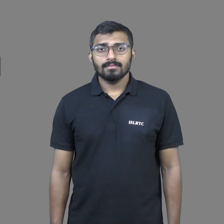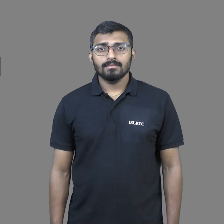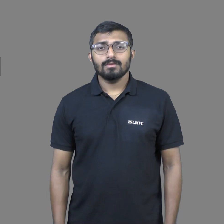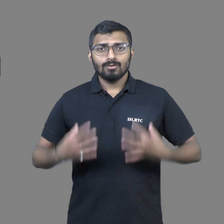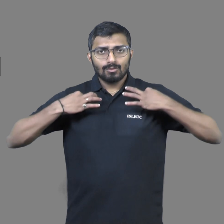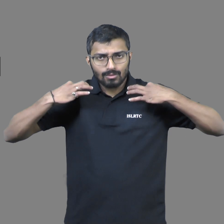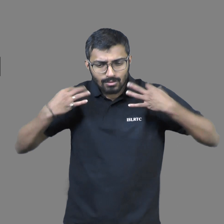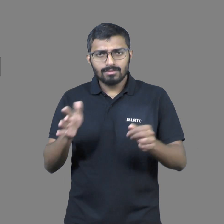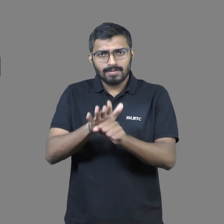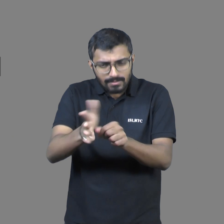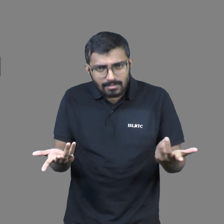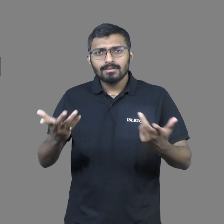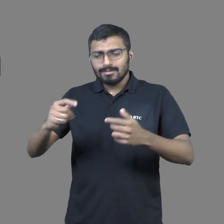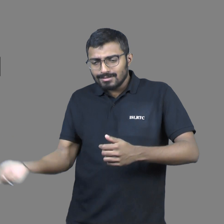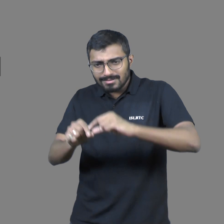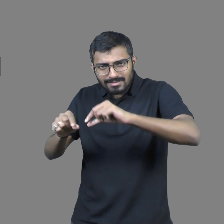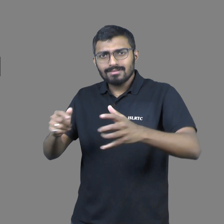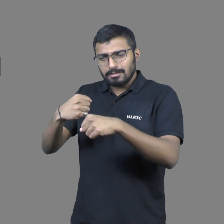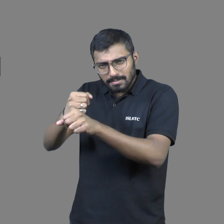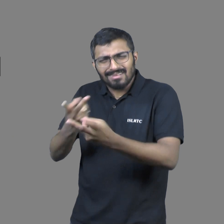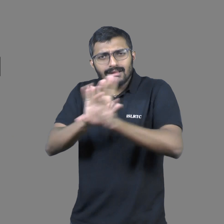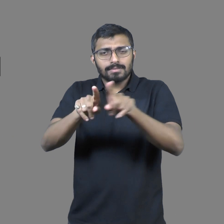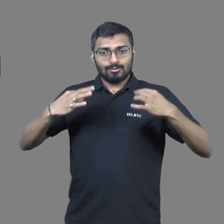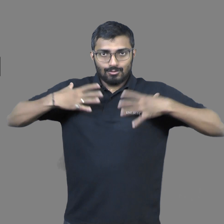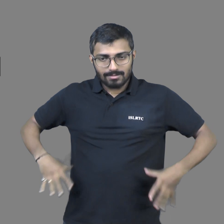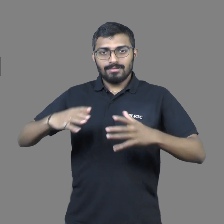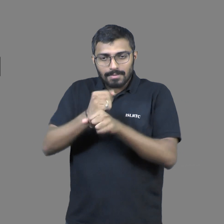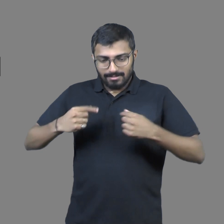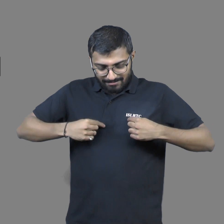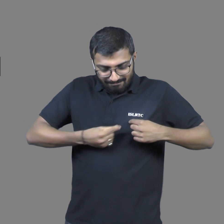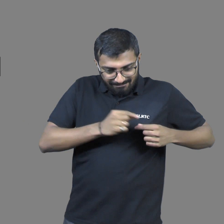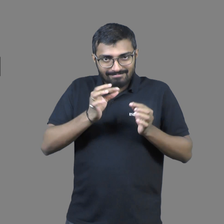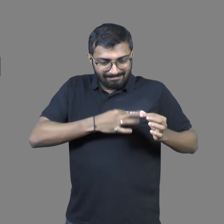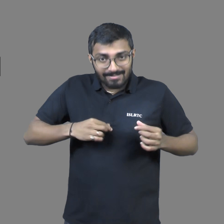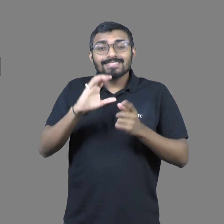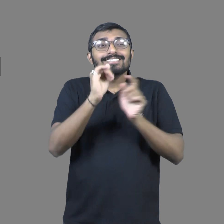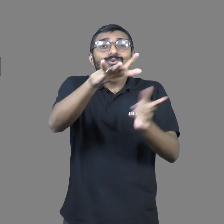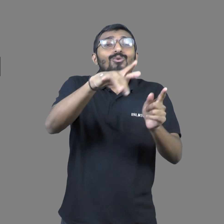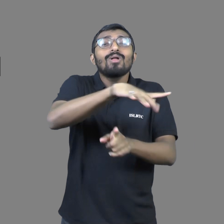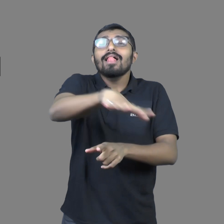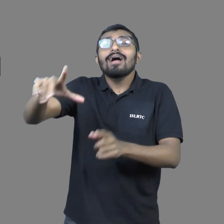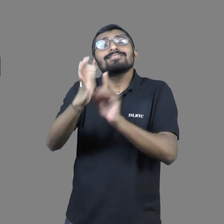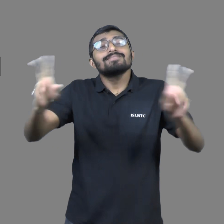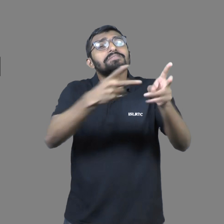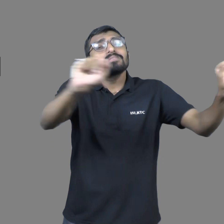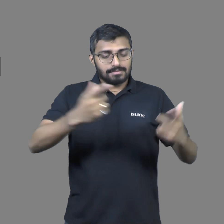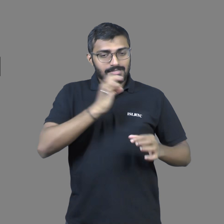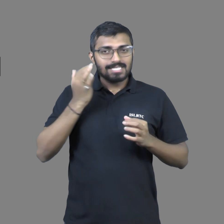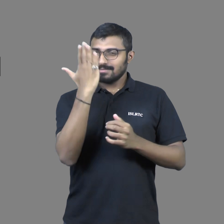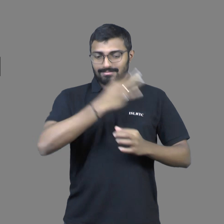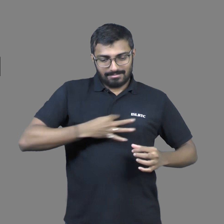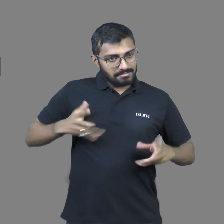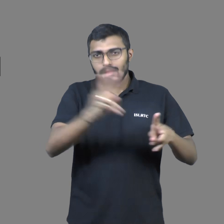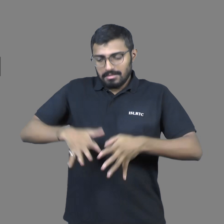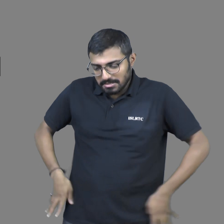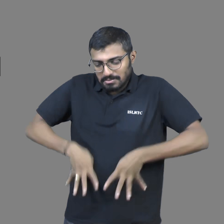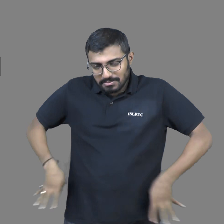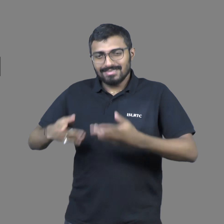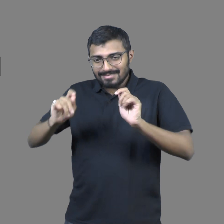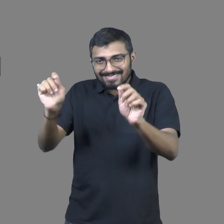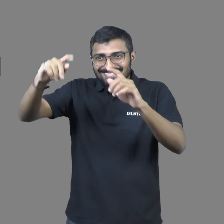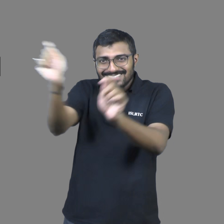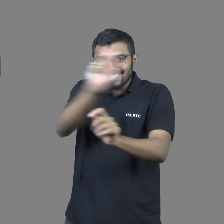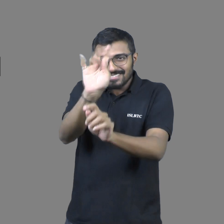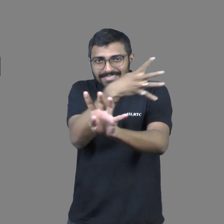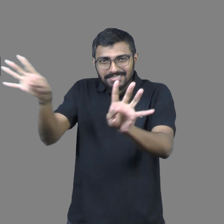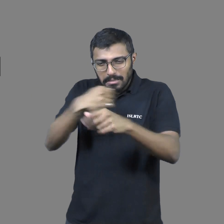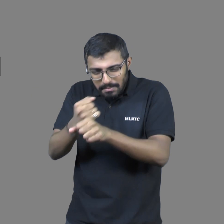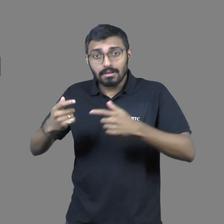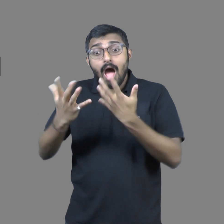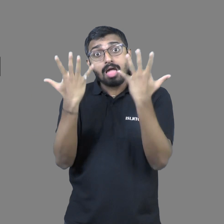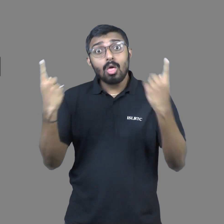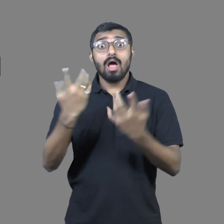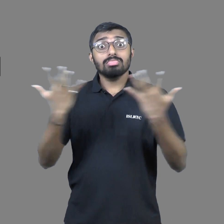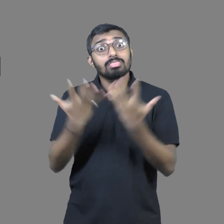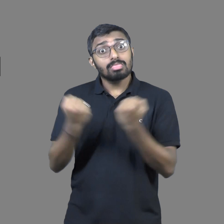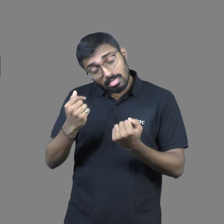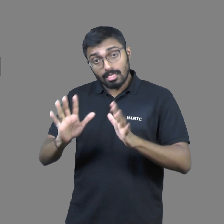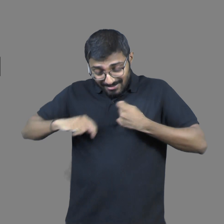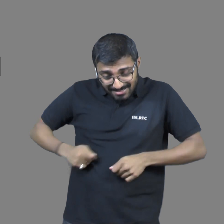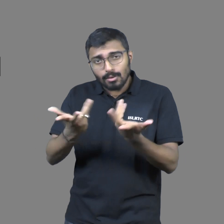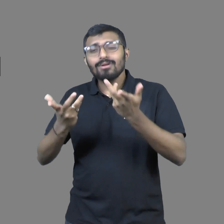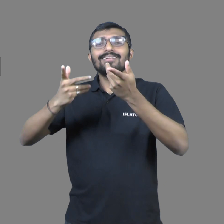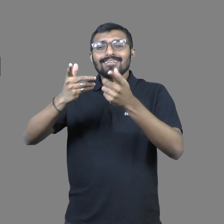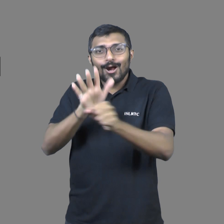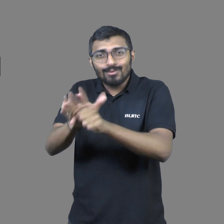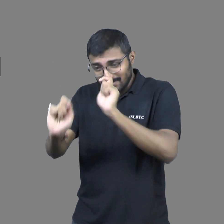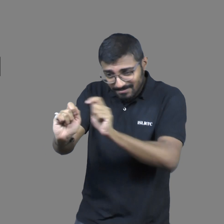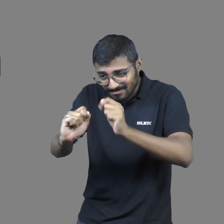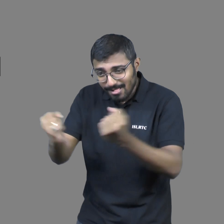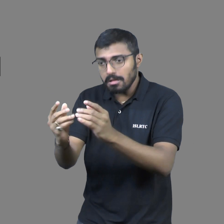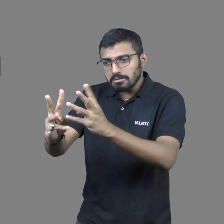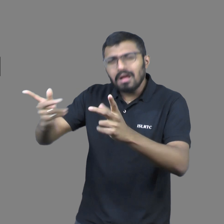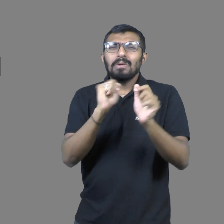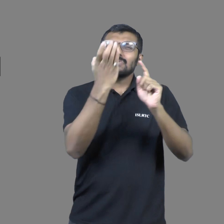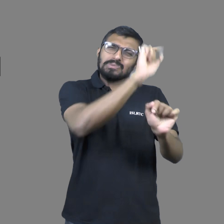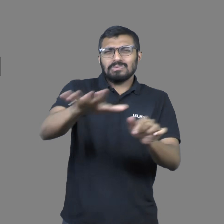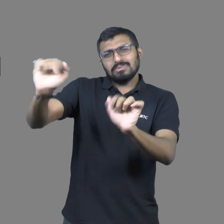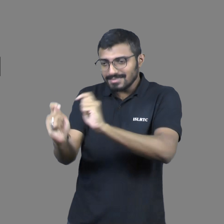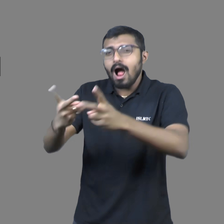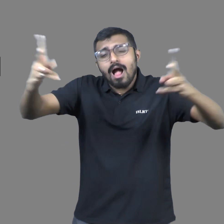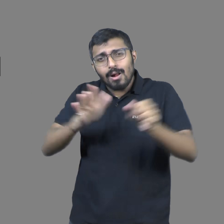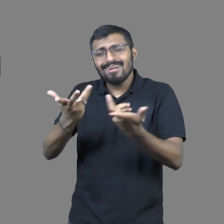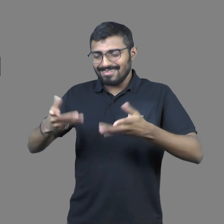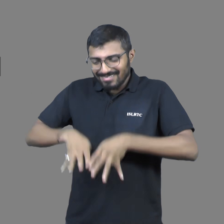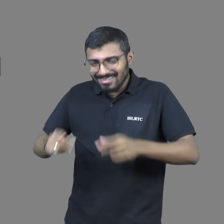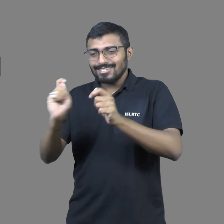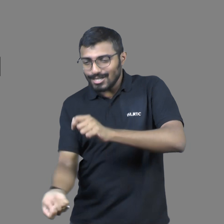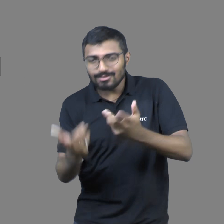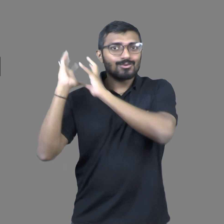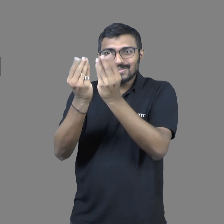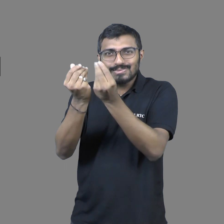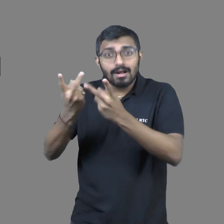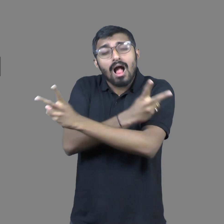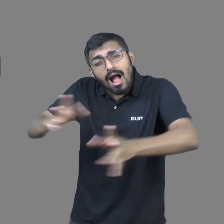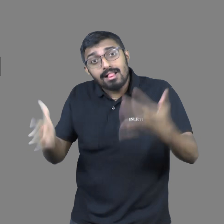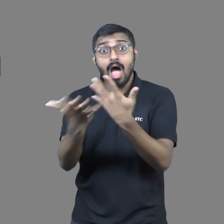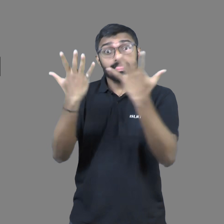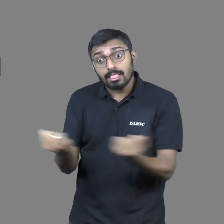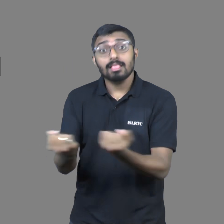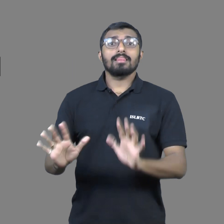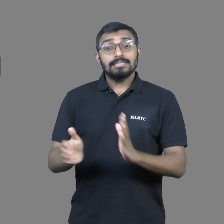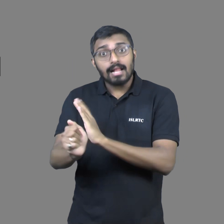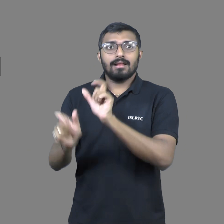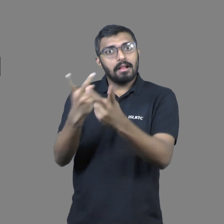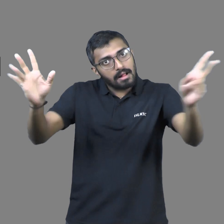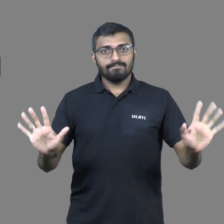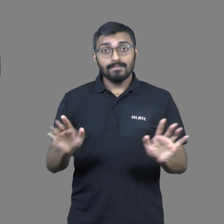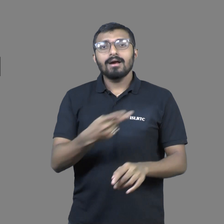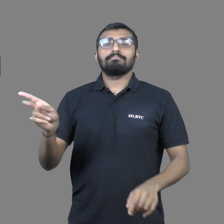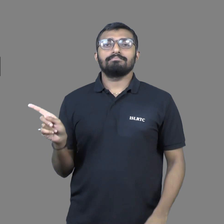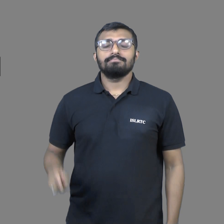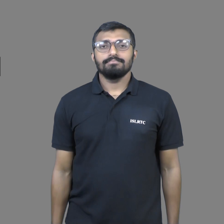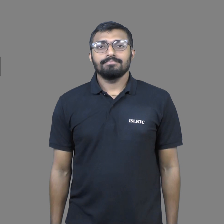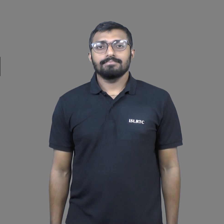Artisan Craftsman